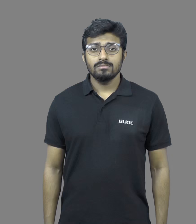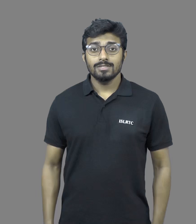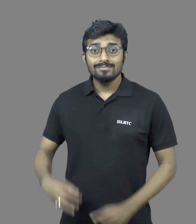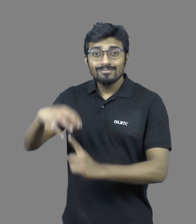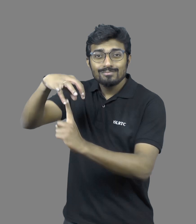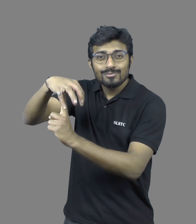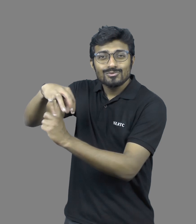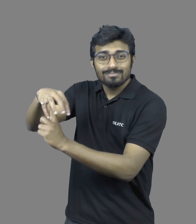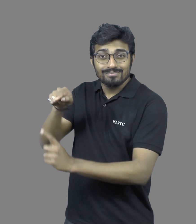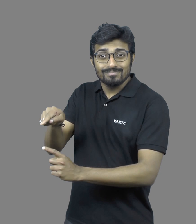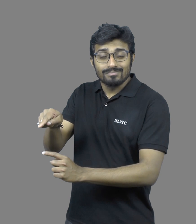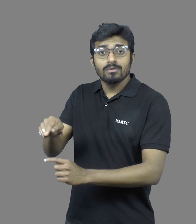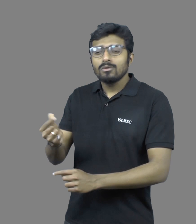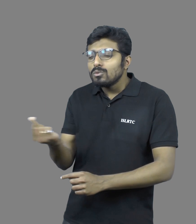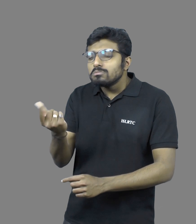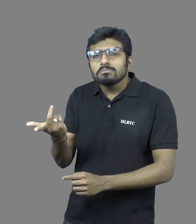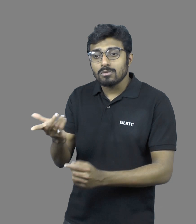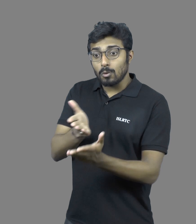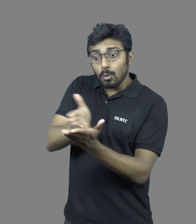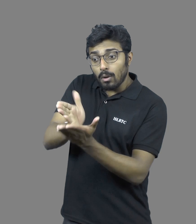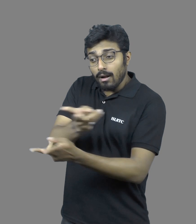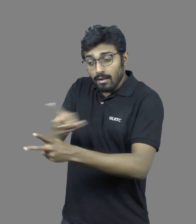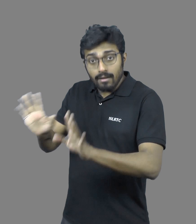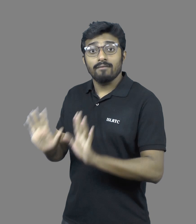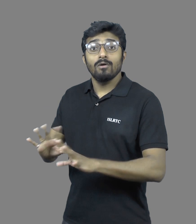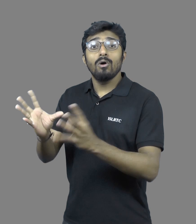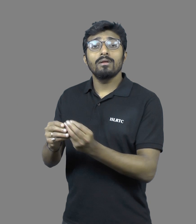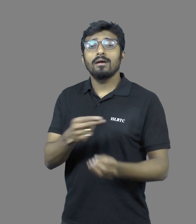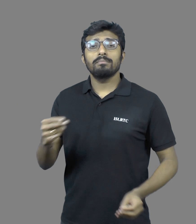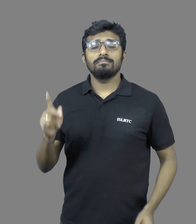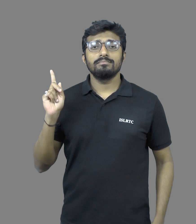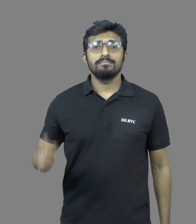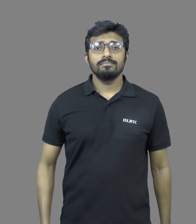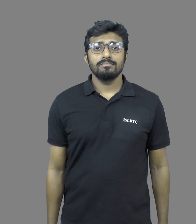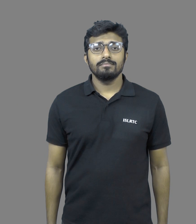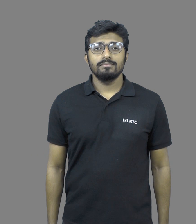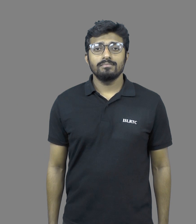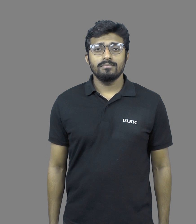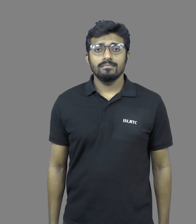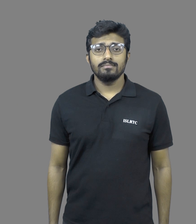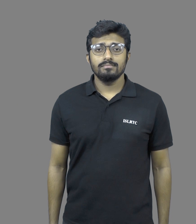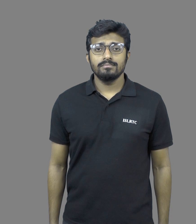Utility of Mushroom